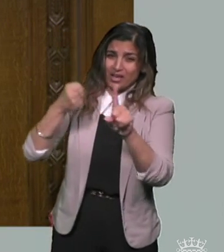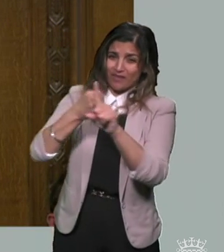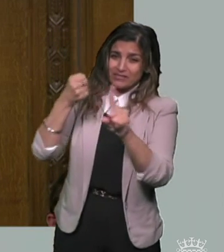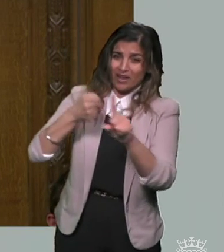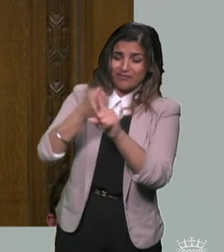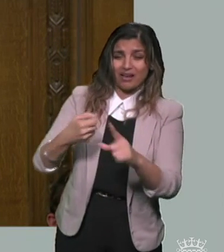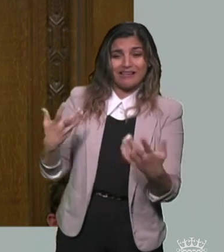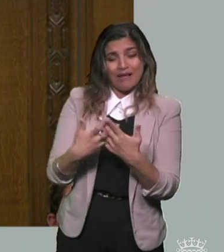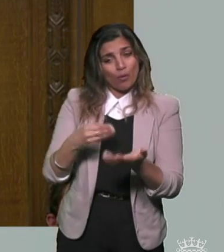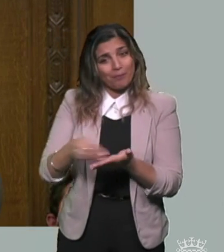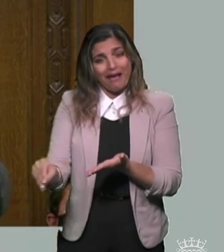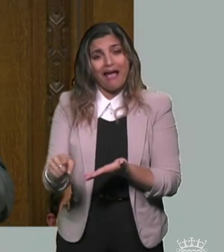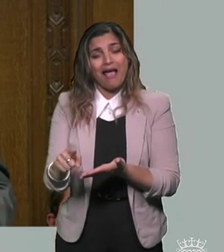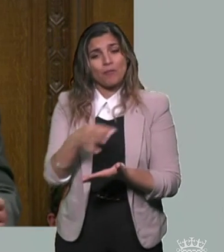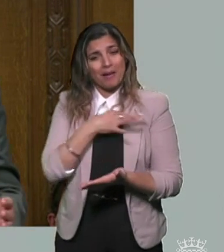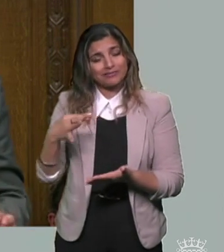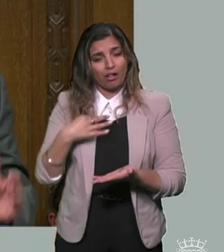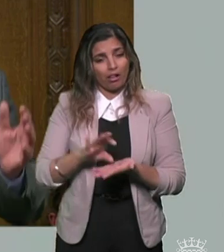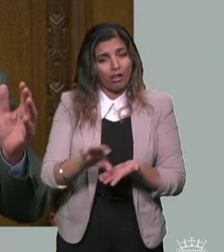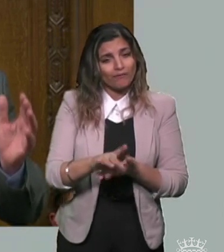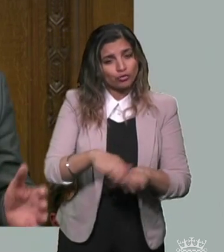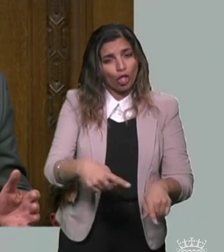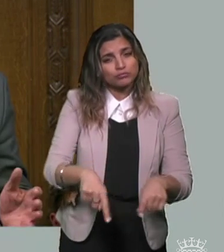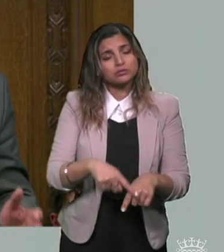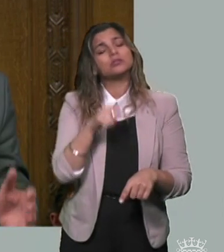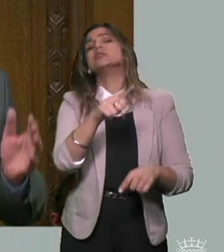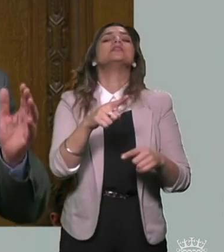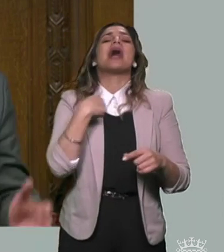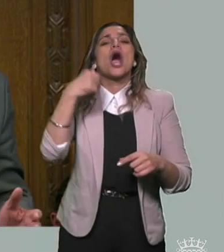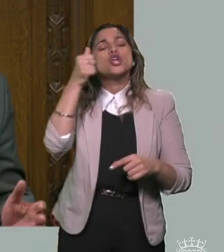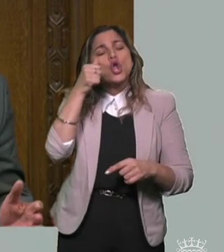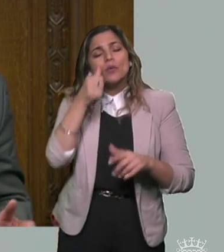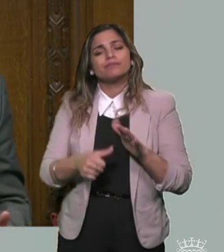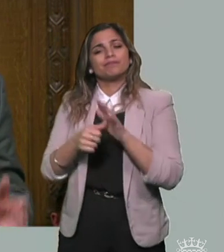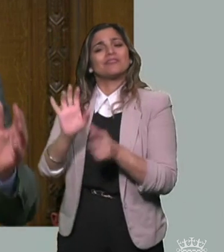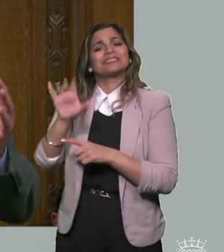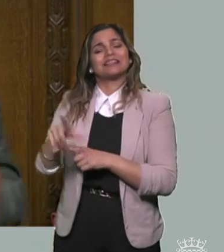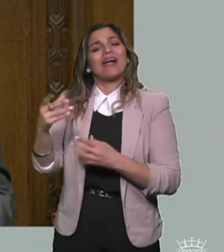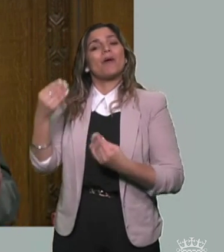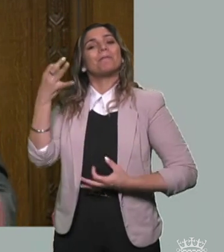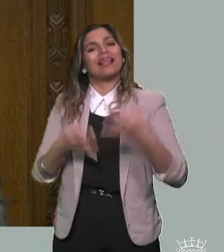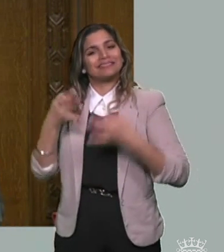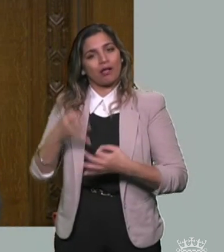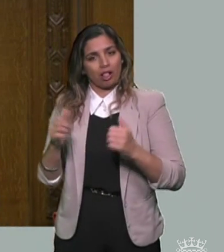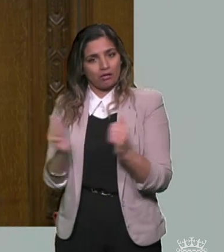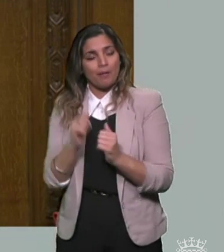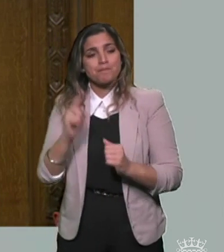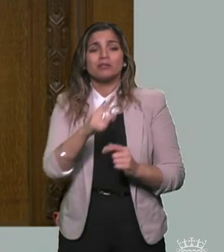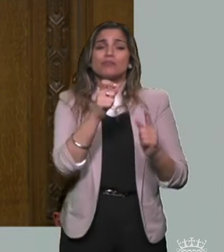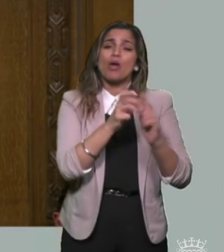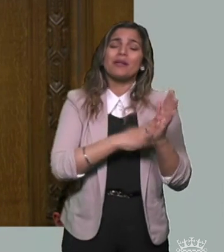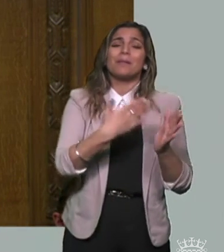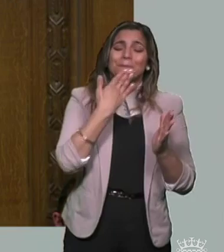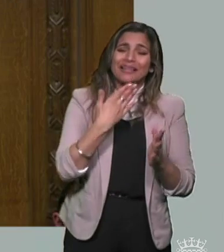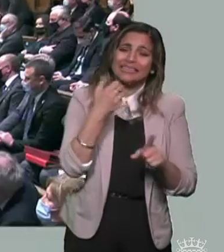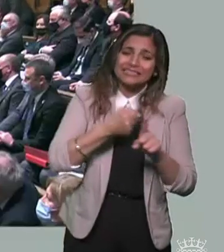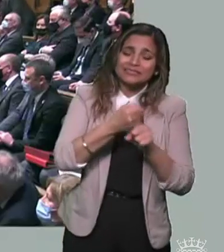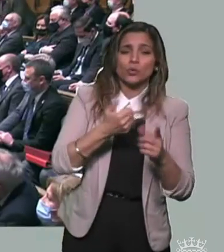Will the Prime Minister please use the political will—I know that the Health Secretary has the political will—to push this matter forward so that these children live?